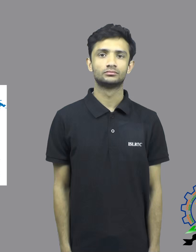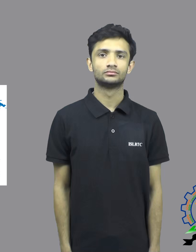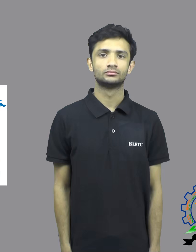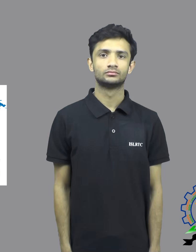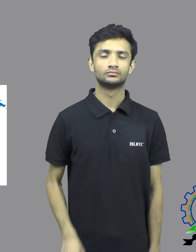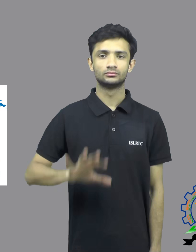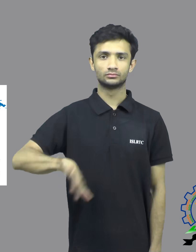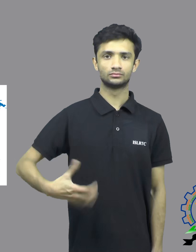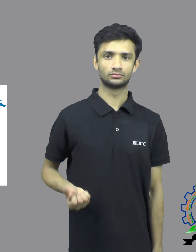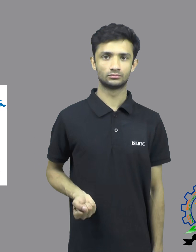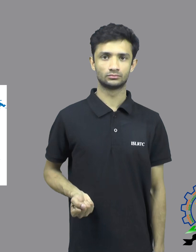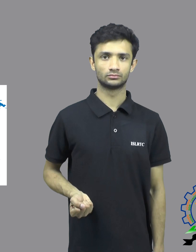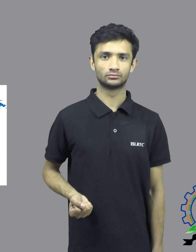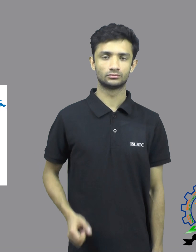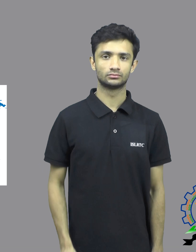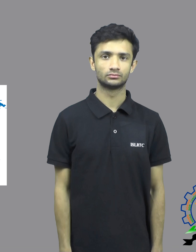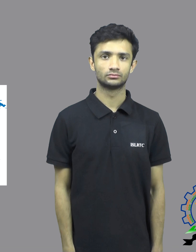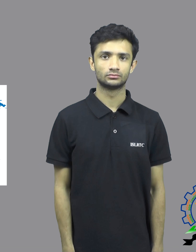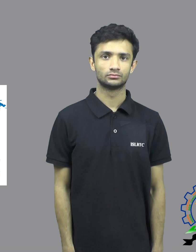Cambodia